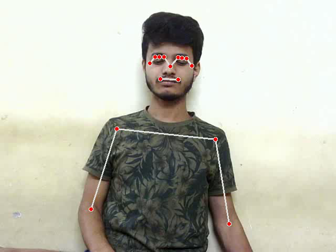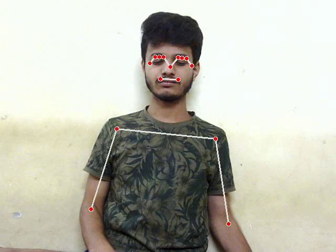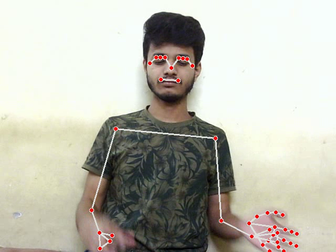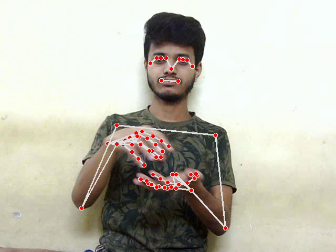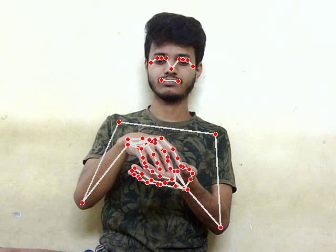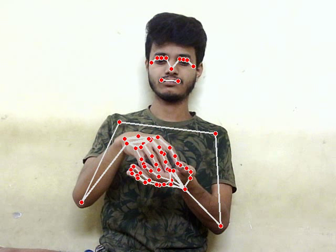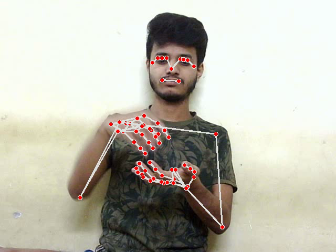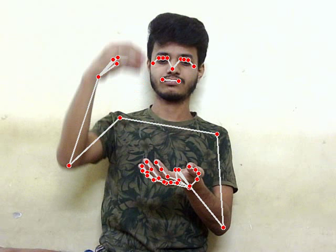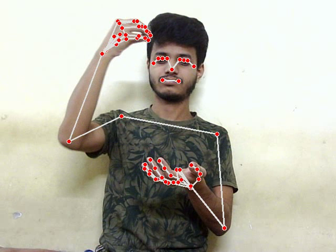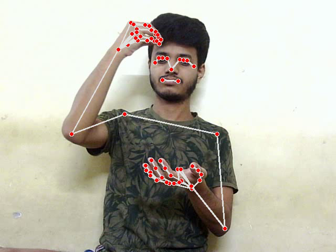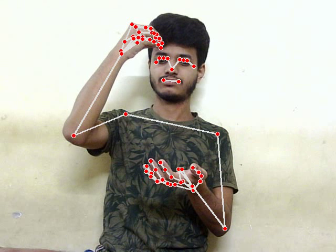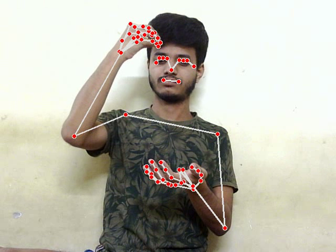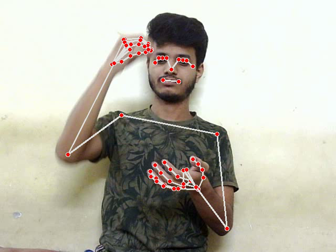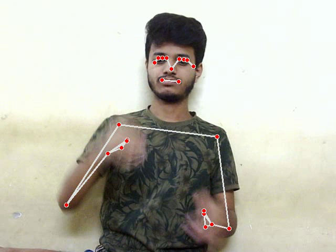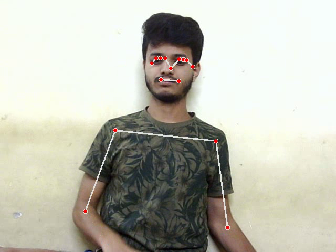learn